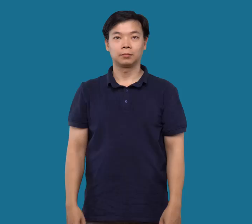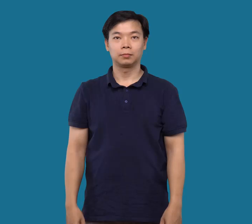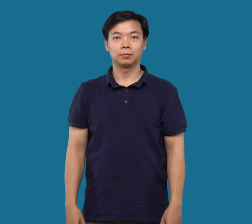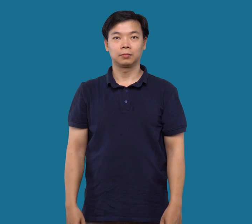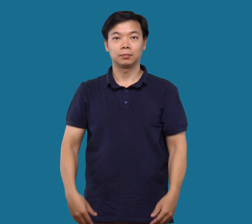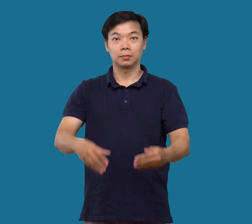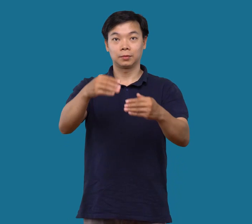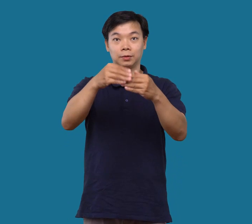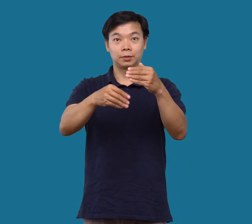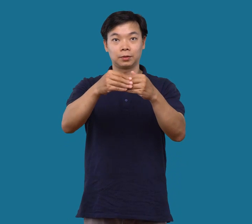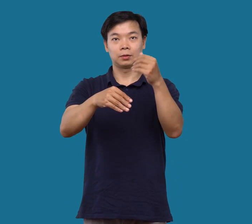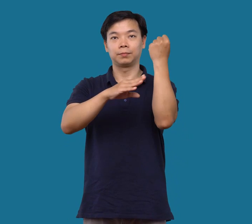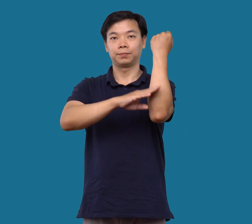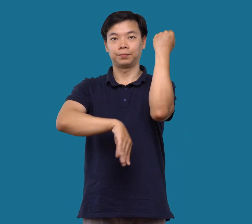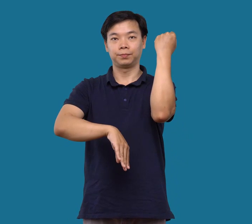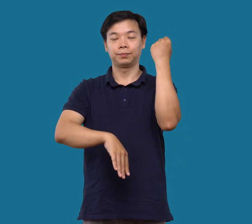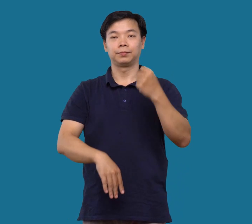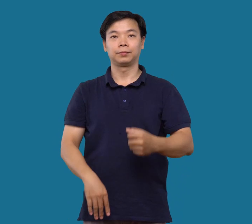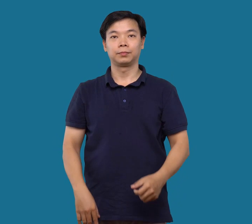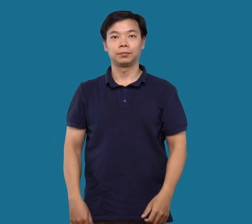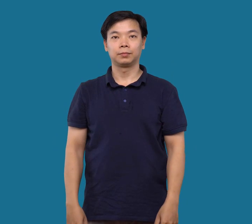Tết Âm